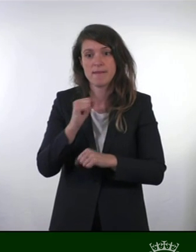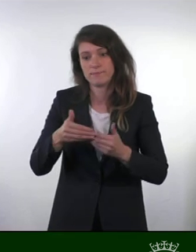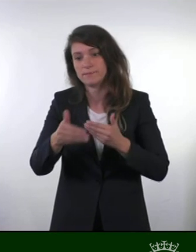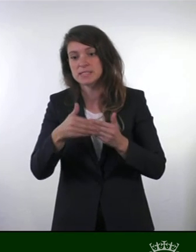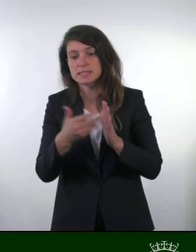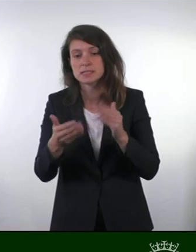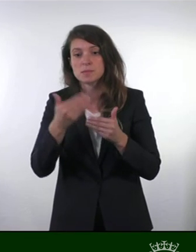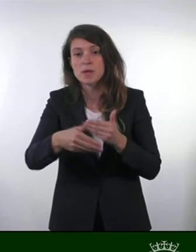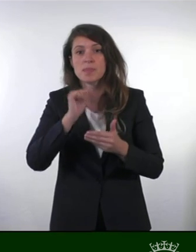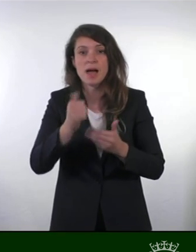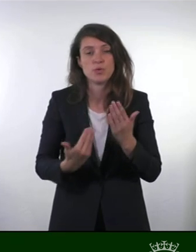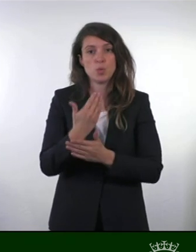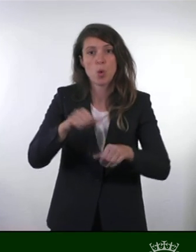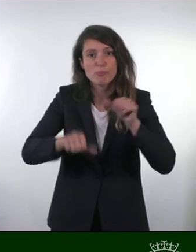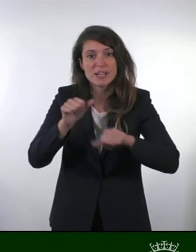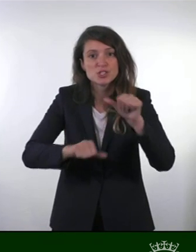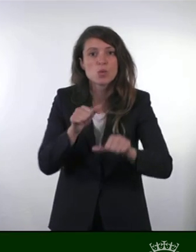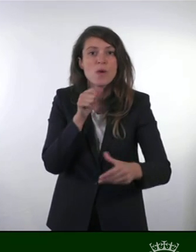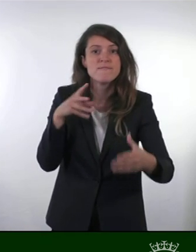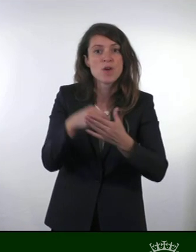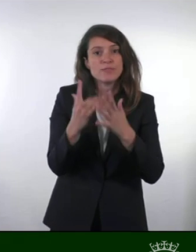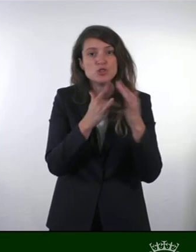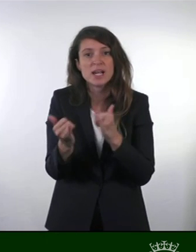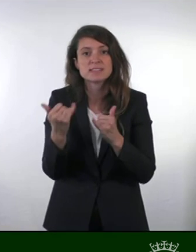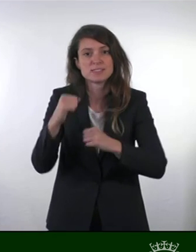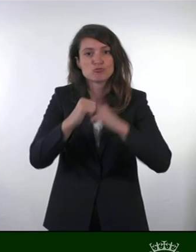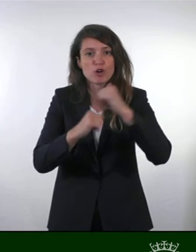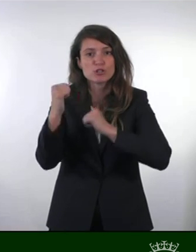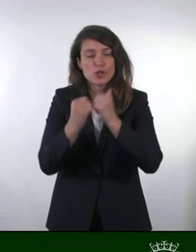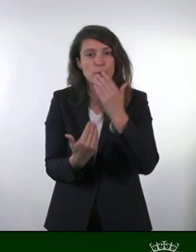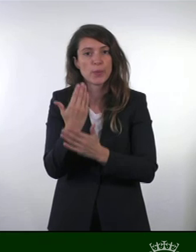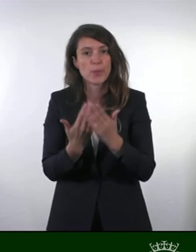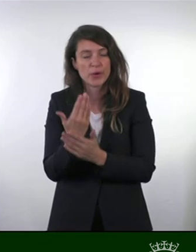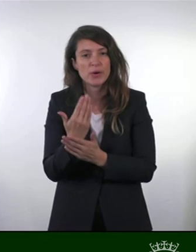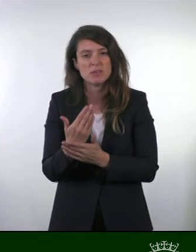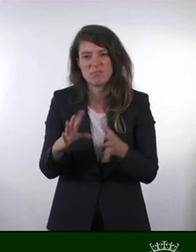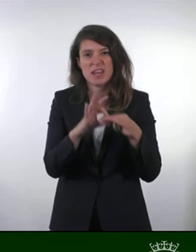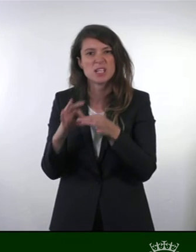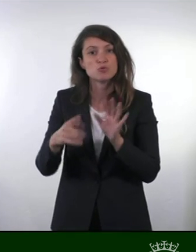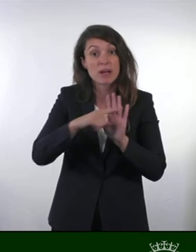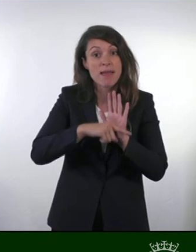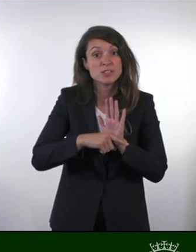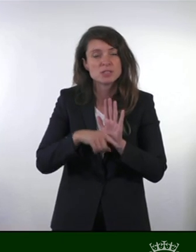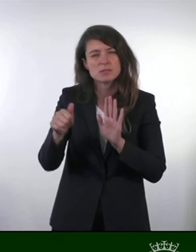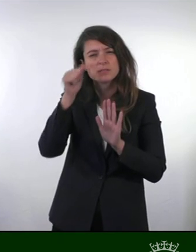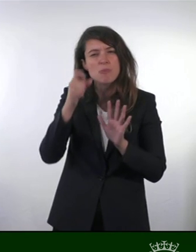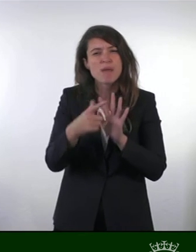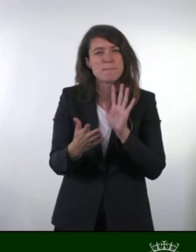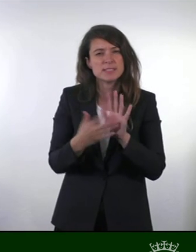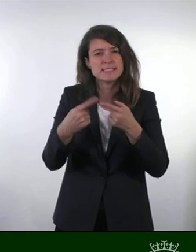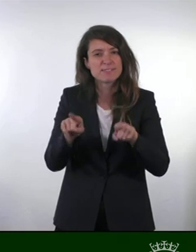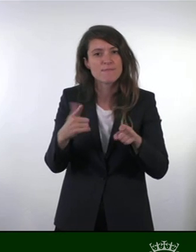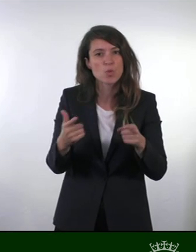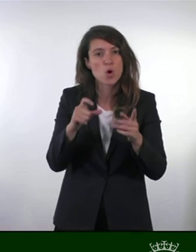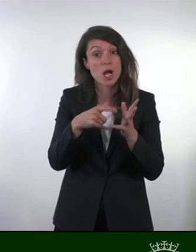The Government have already recognised that it will involve checks and infrastructure with regard to regulation, which the Prime Minister knows is different from customs.